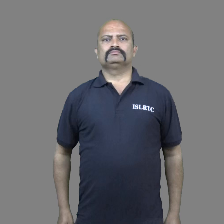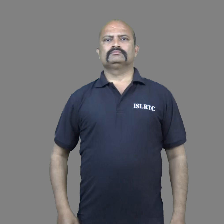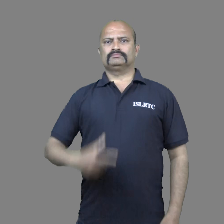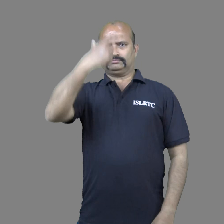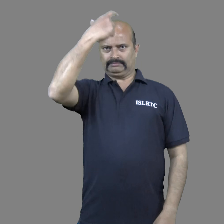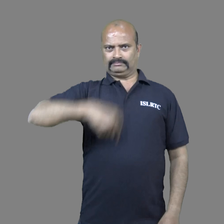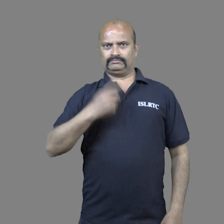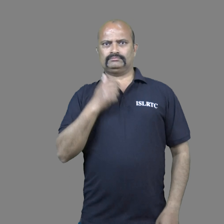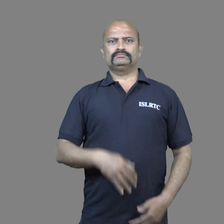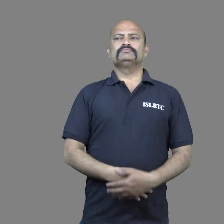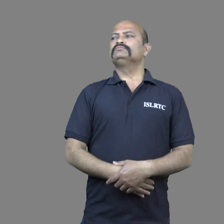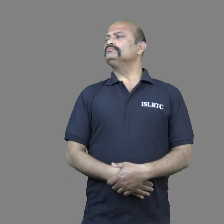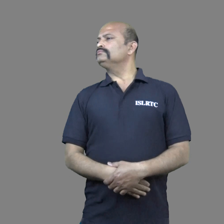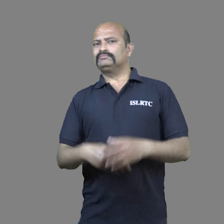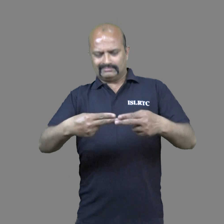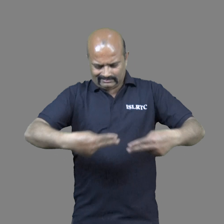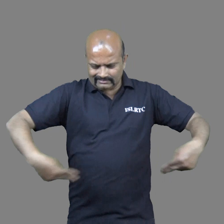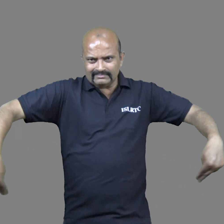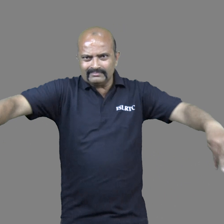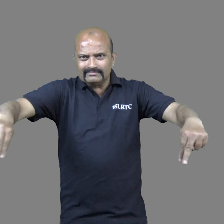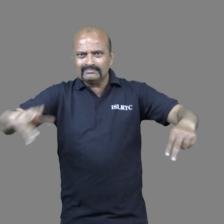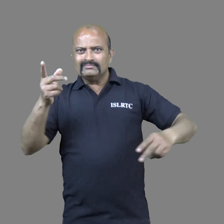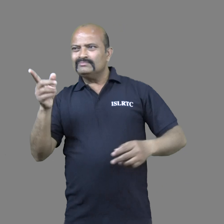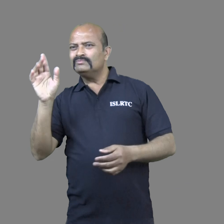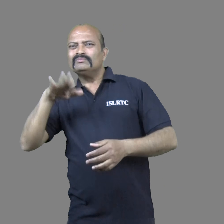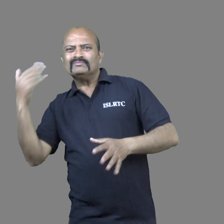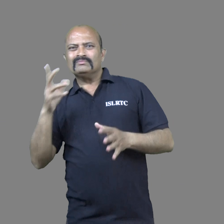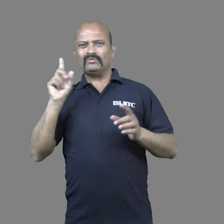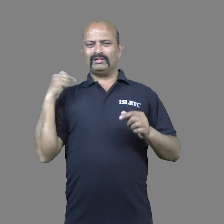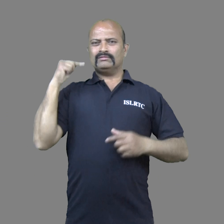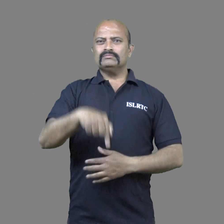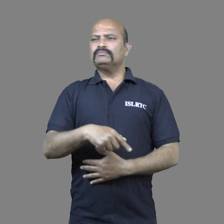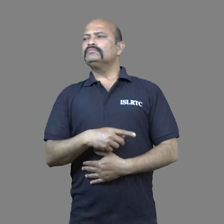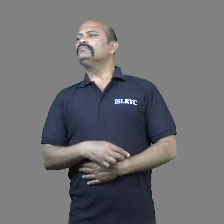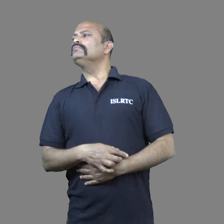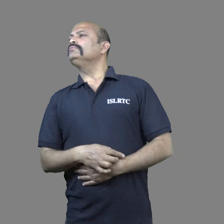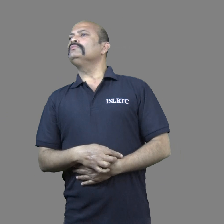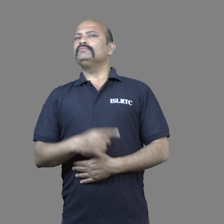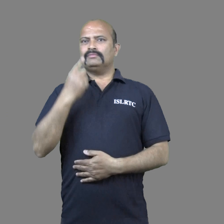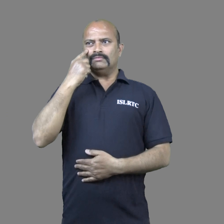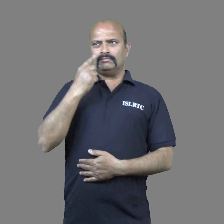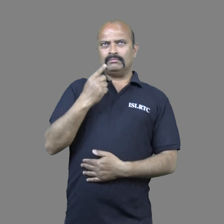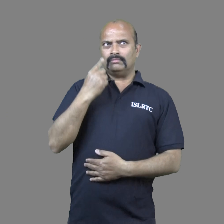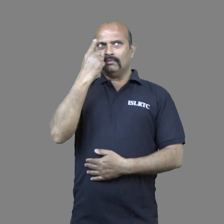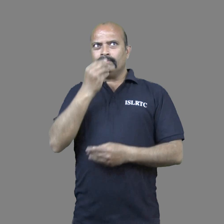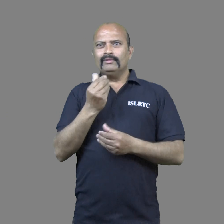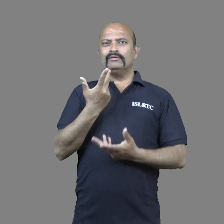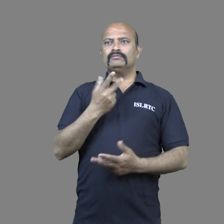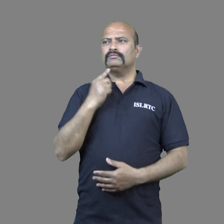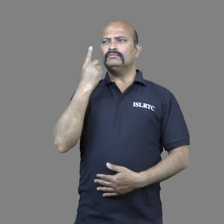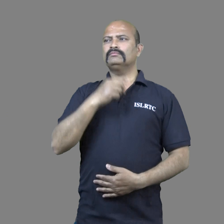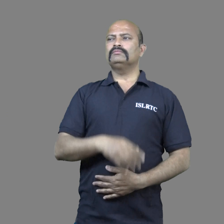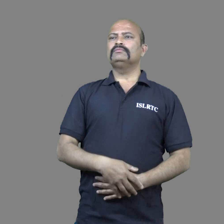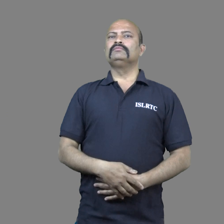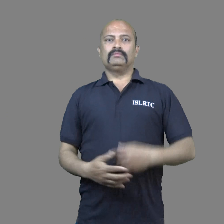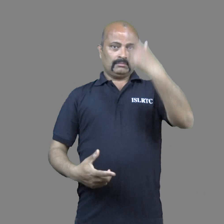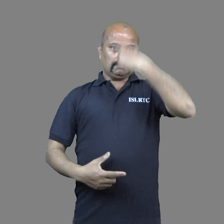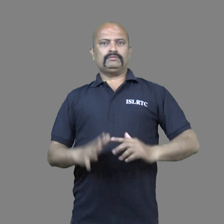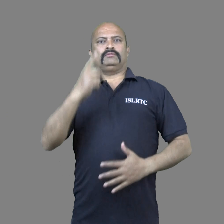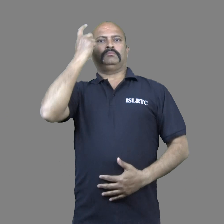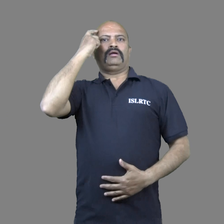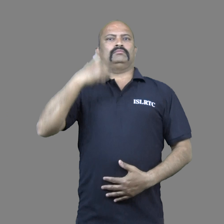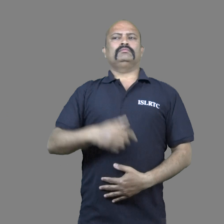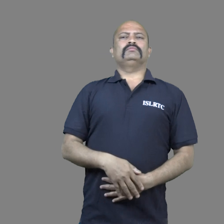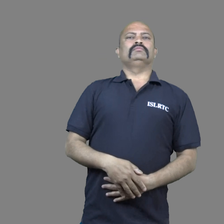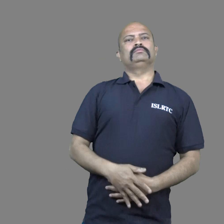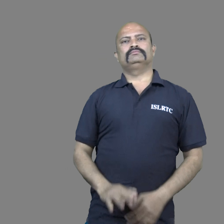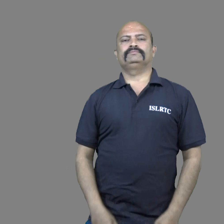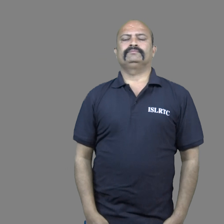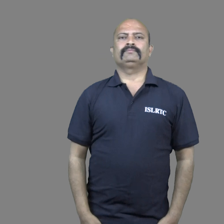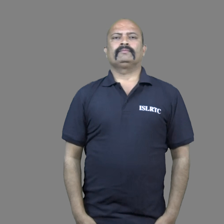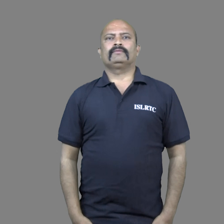Detective